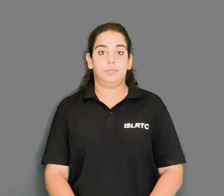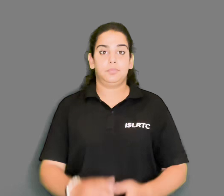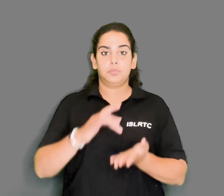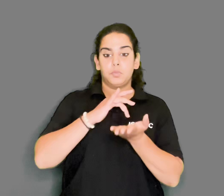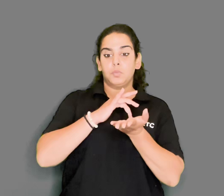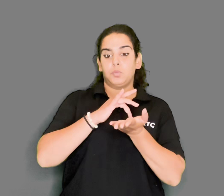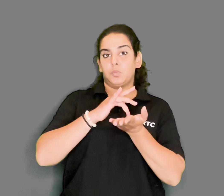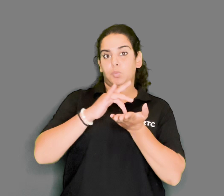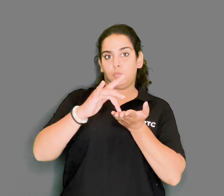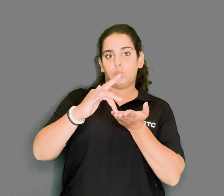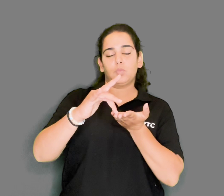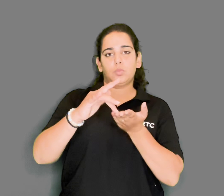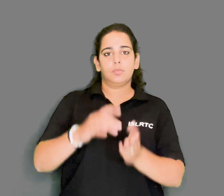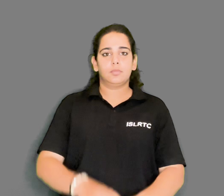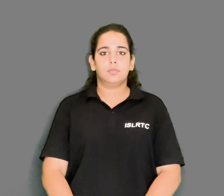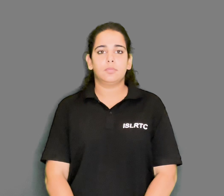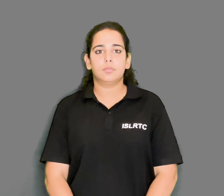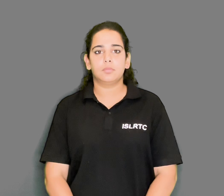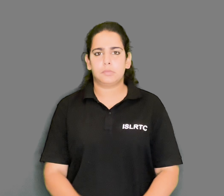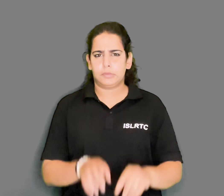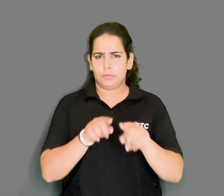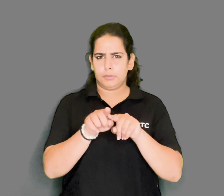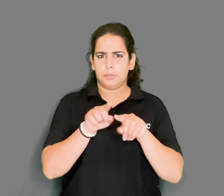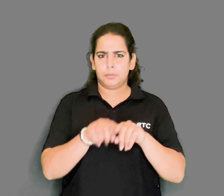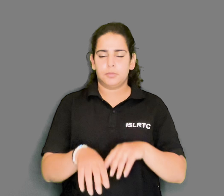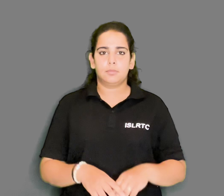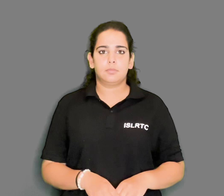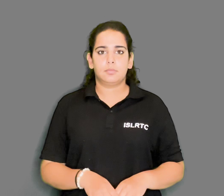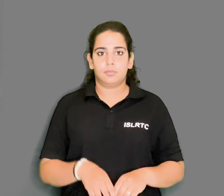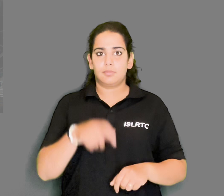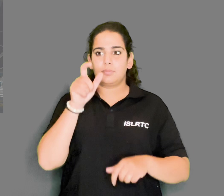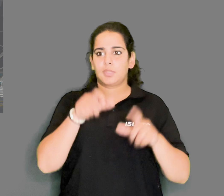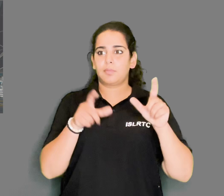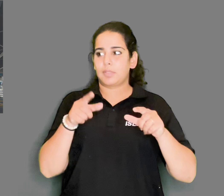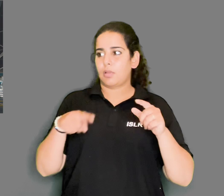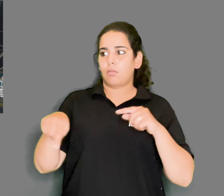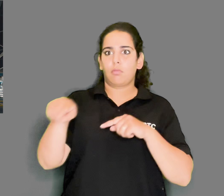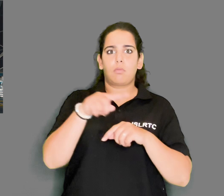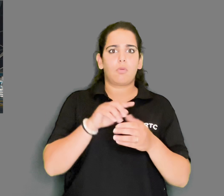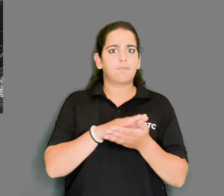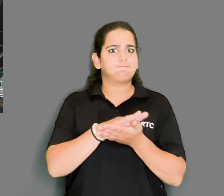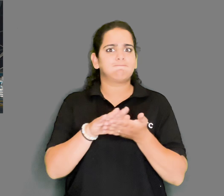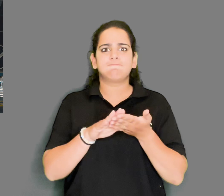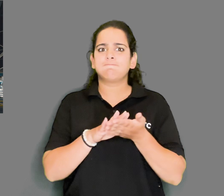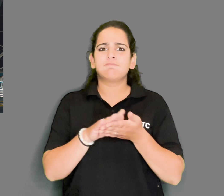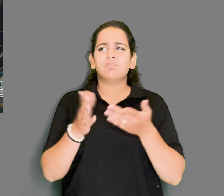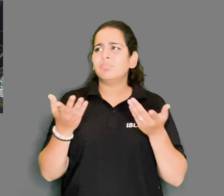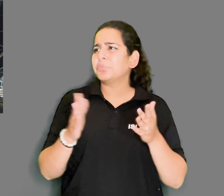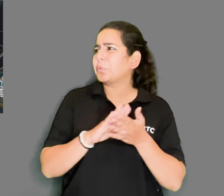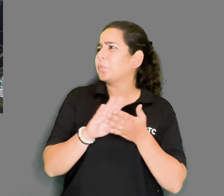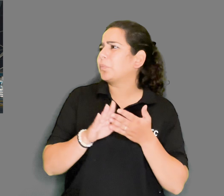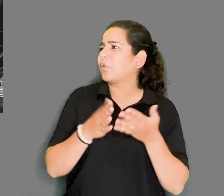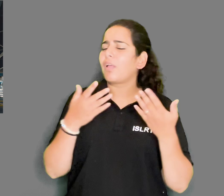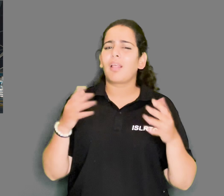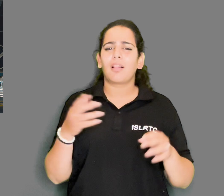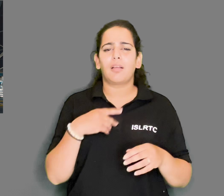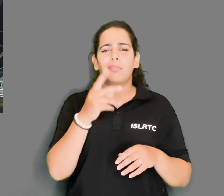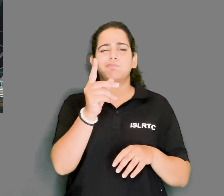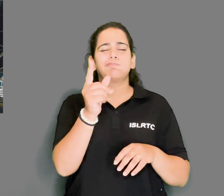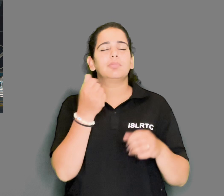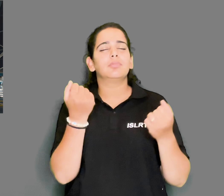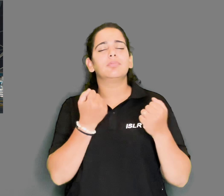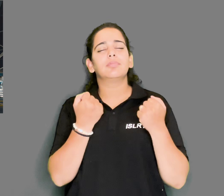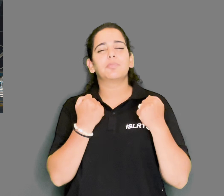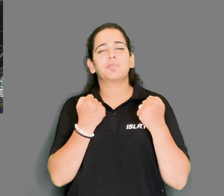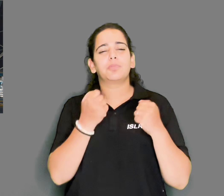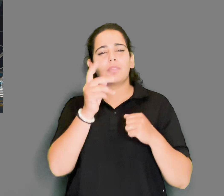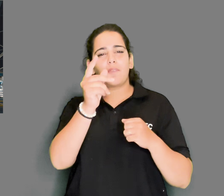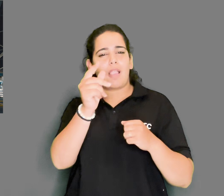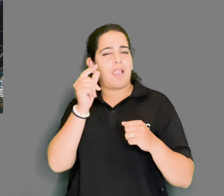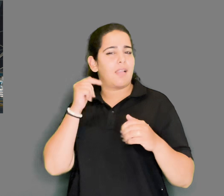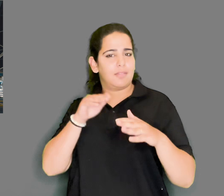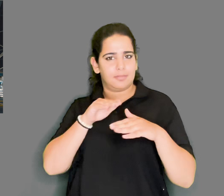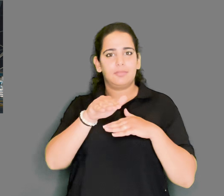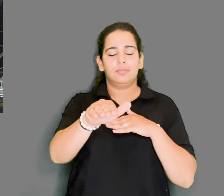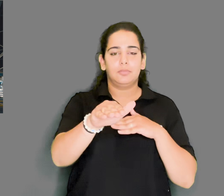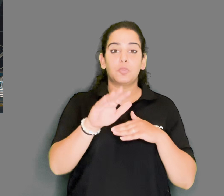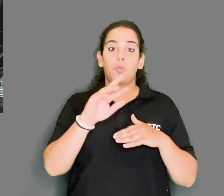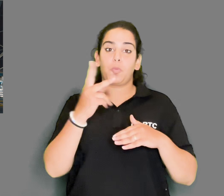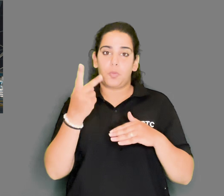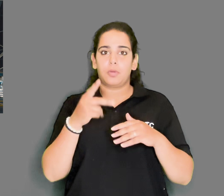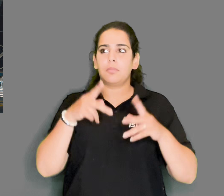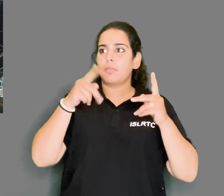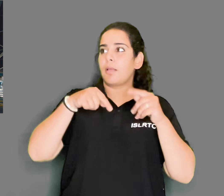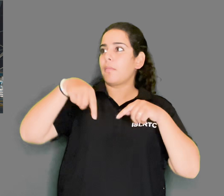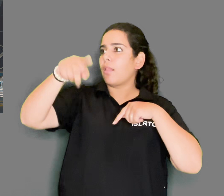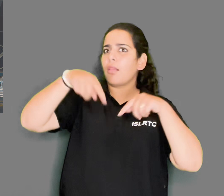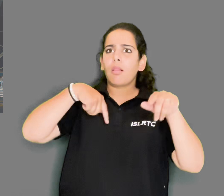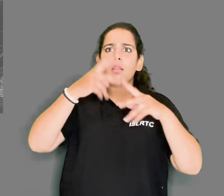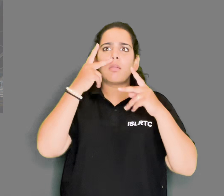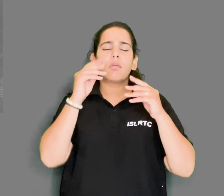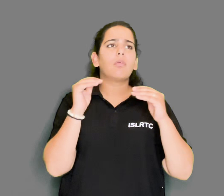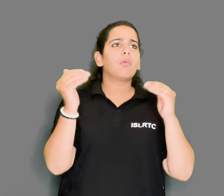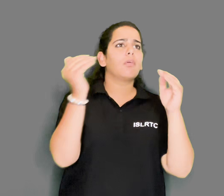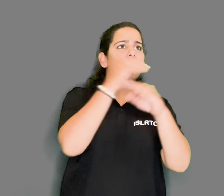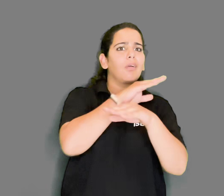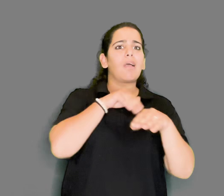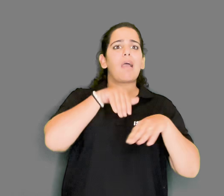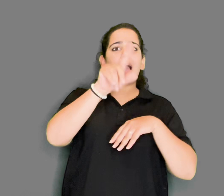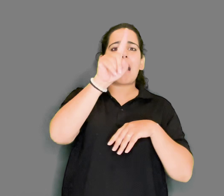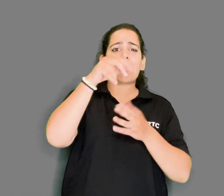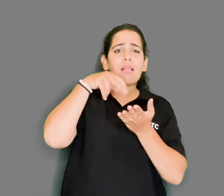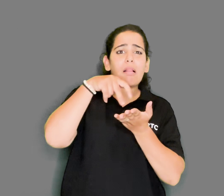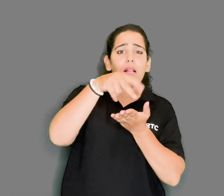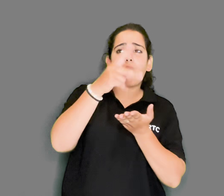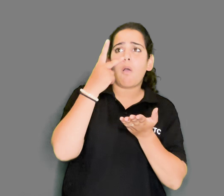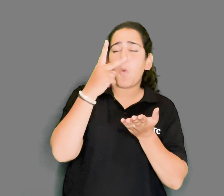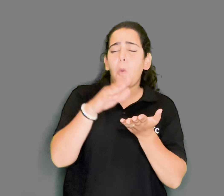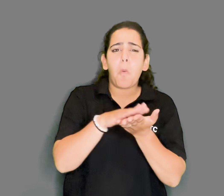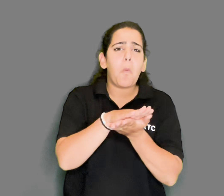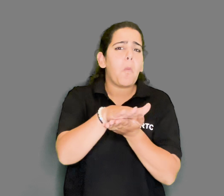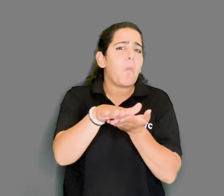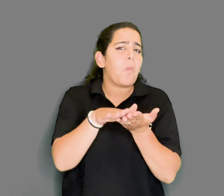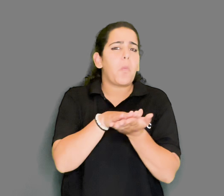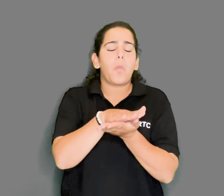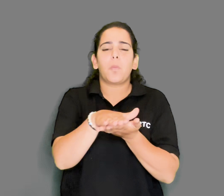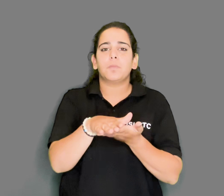Overpass a crossing of two highways or of a highway and pedestrian path or railroad at different levels where clearance to traffic on the lower level is obtained by elevating the higher level.